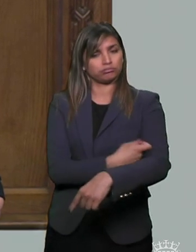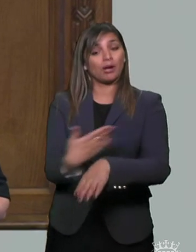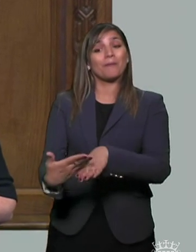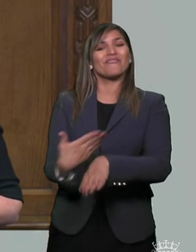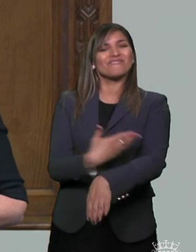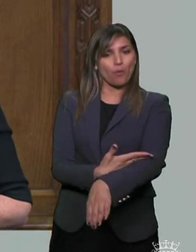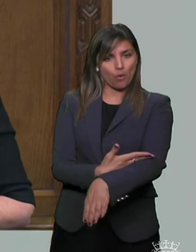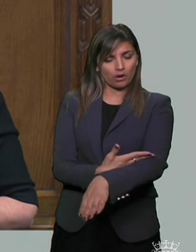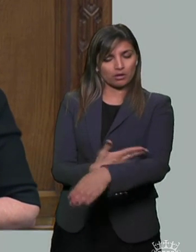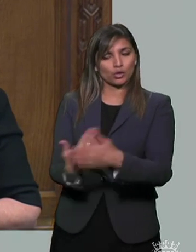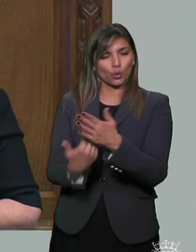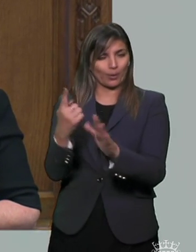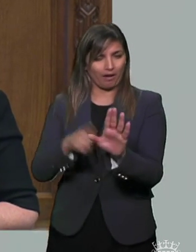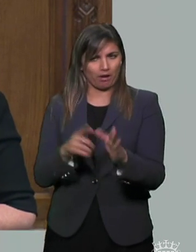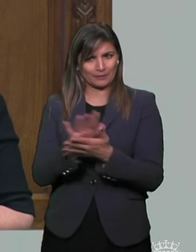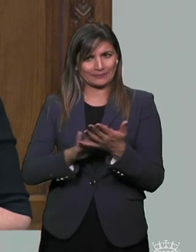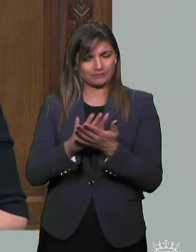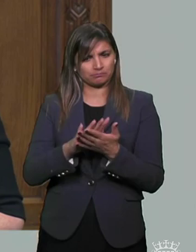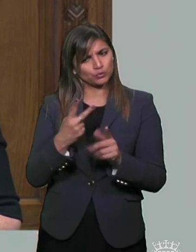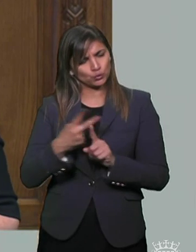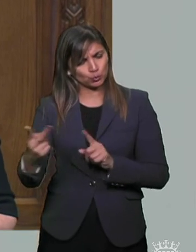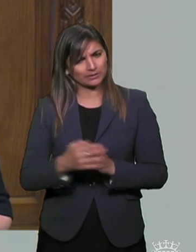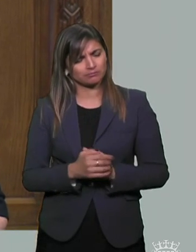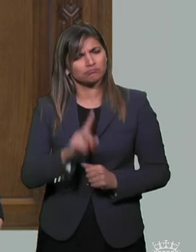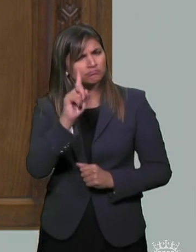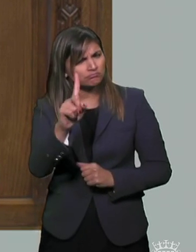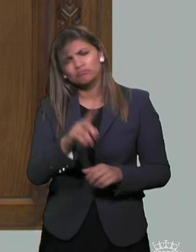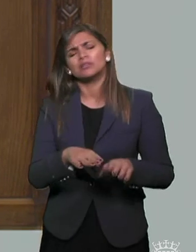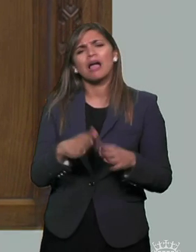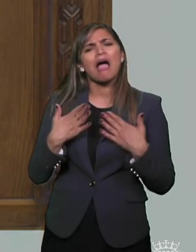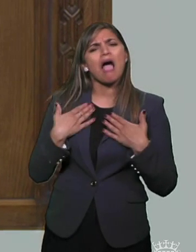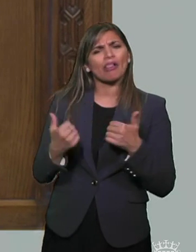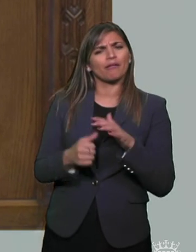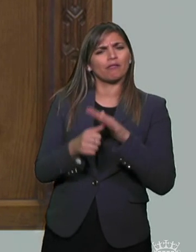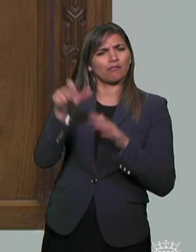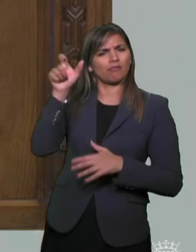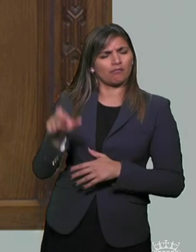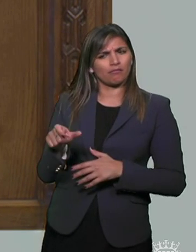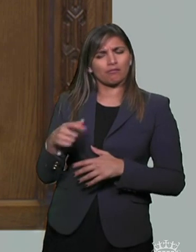However, the Secretary of State for Health and Social Care and our national health leaders have said otherwise.